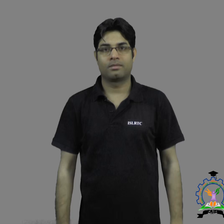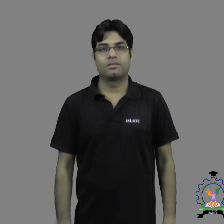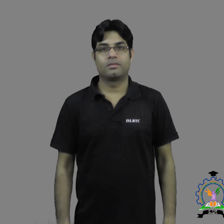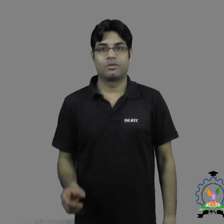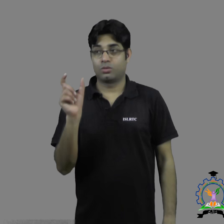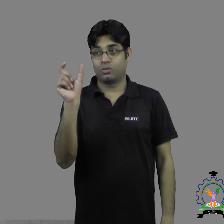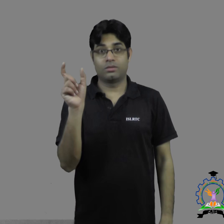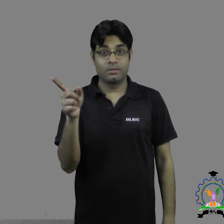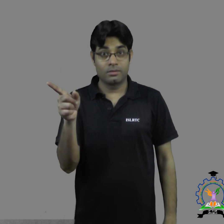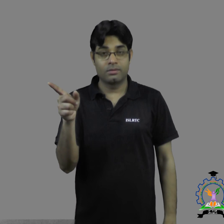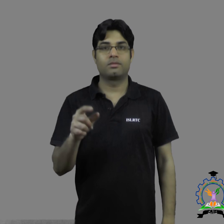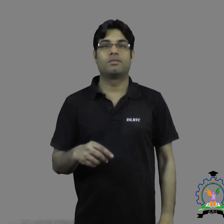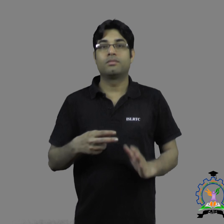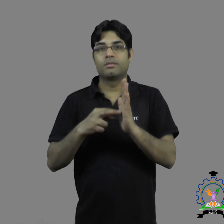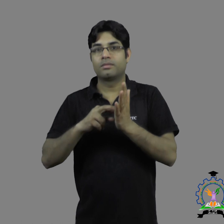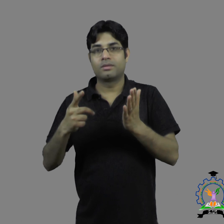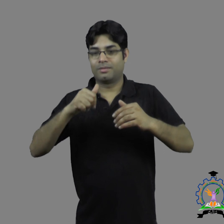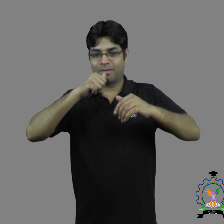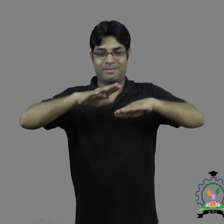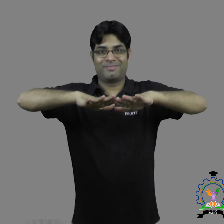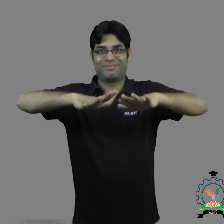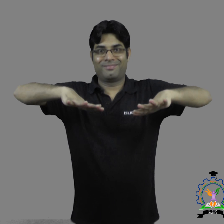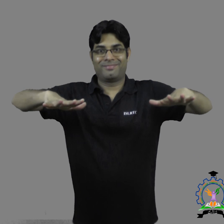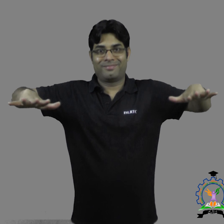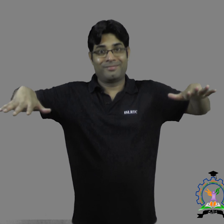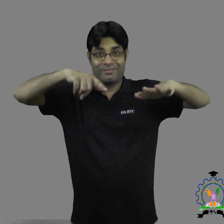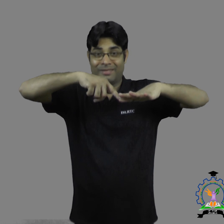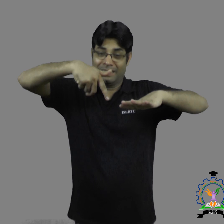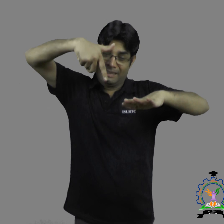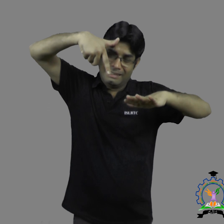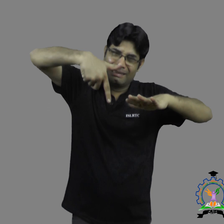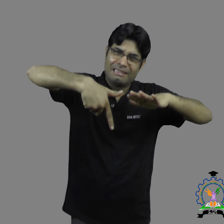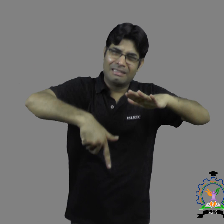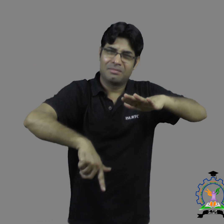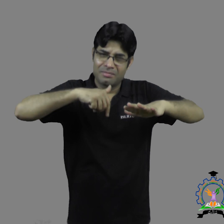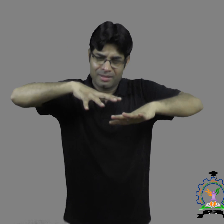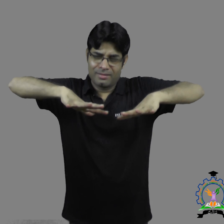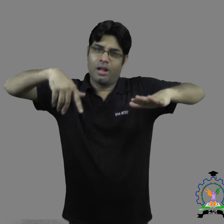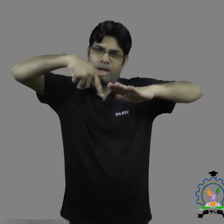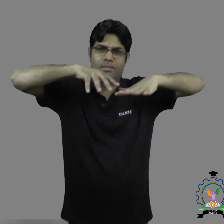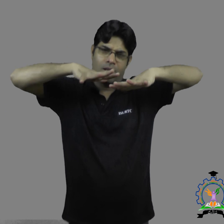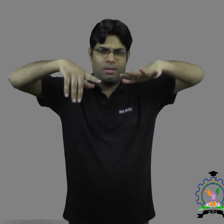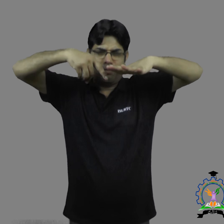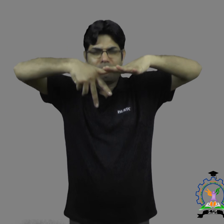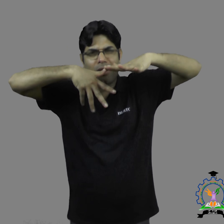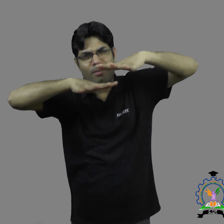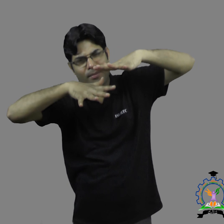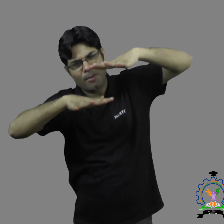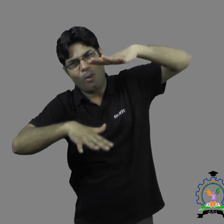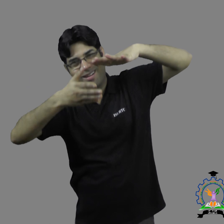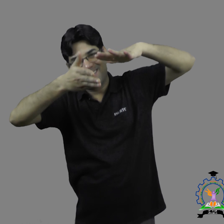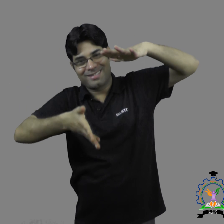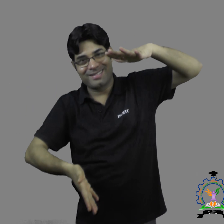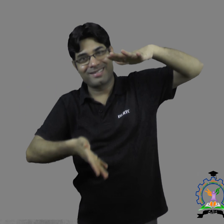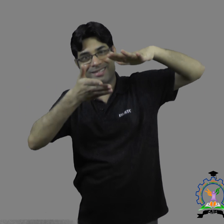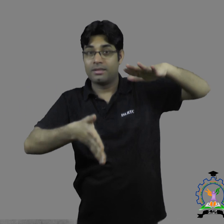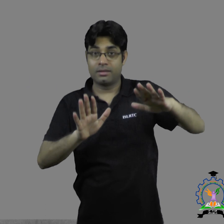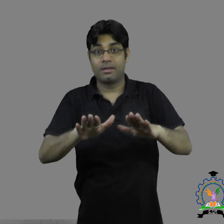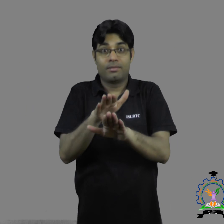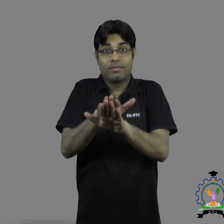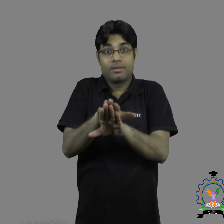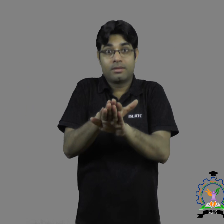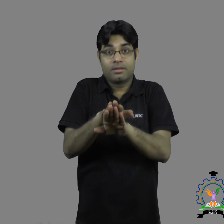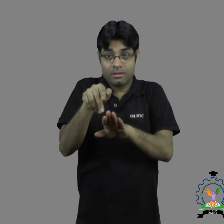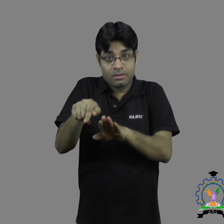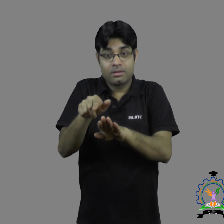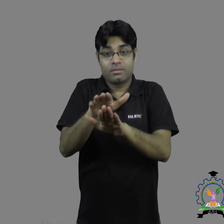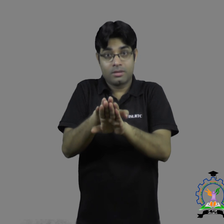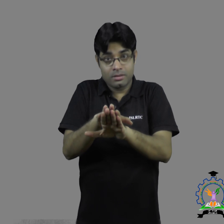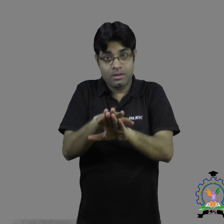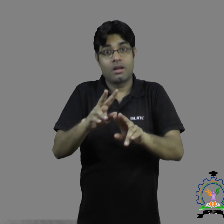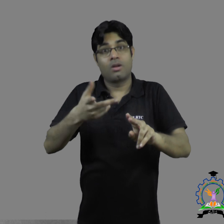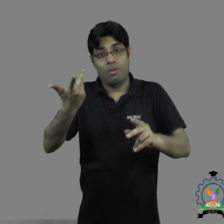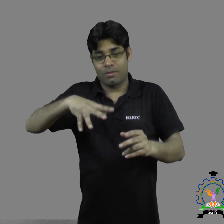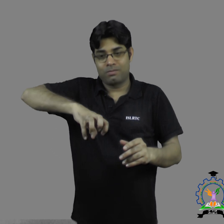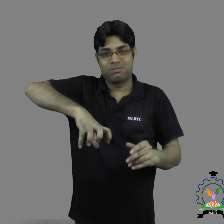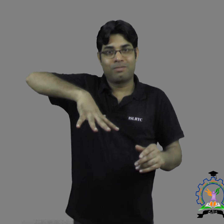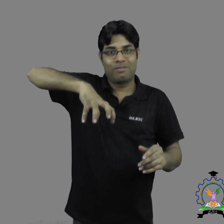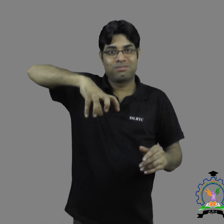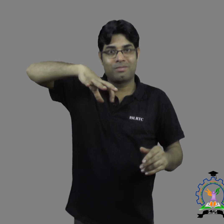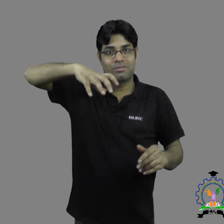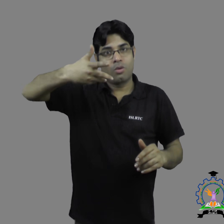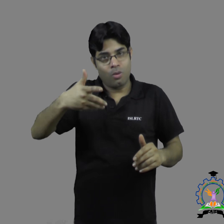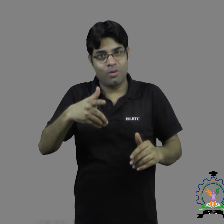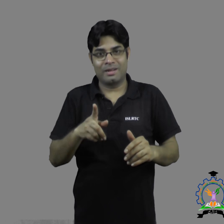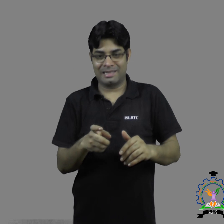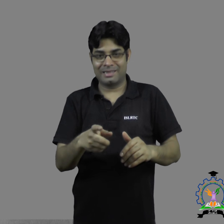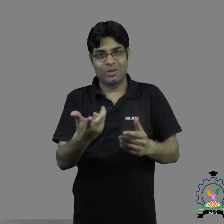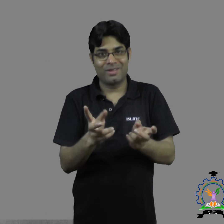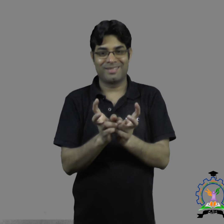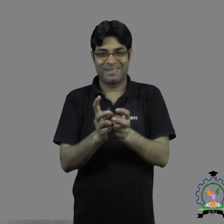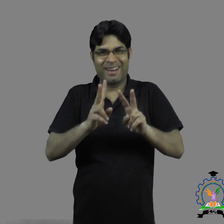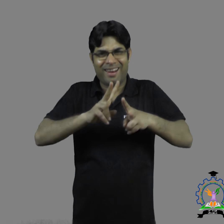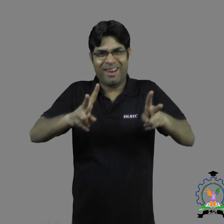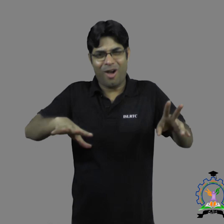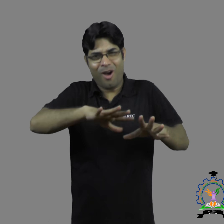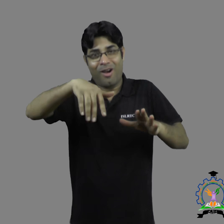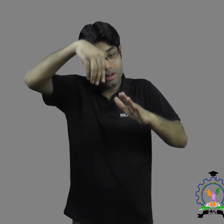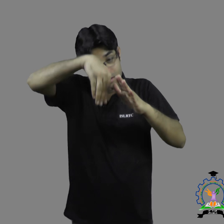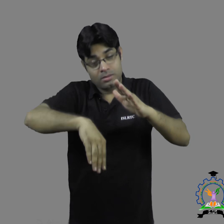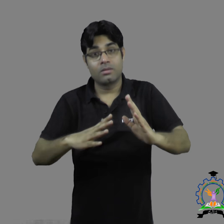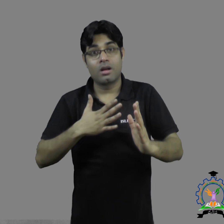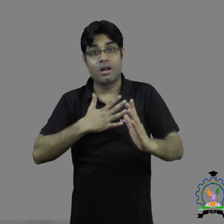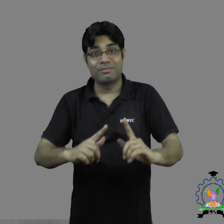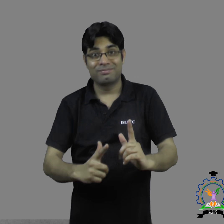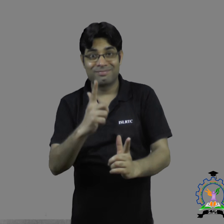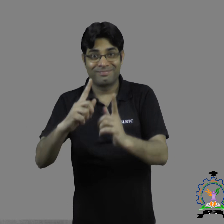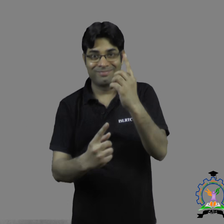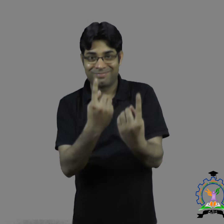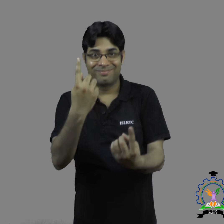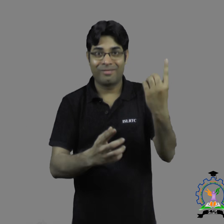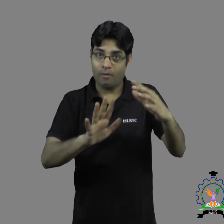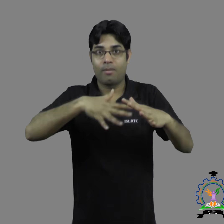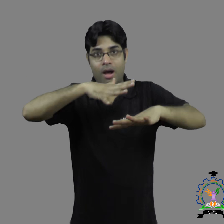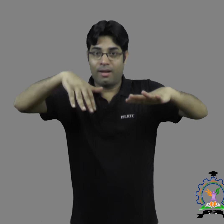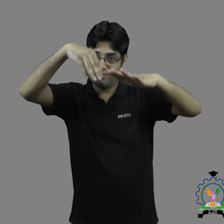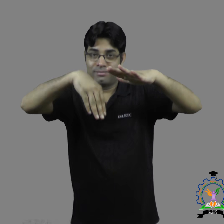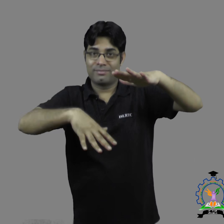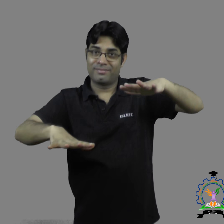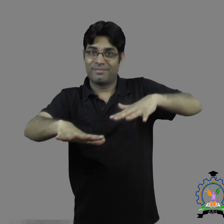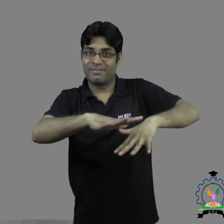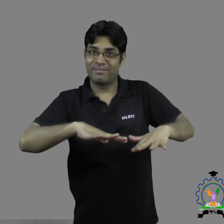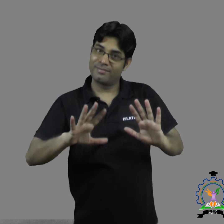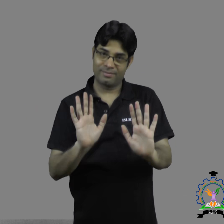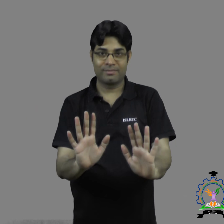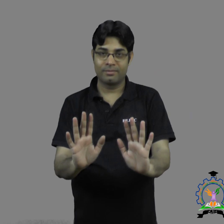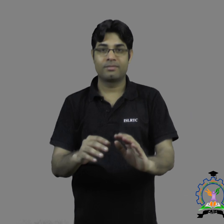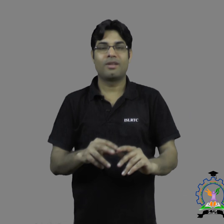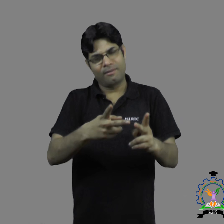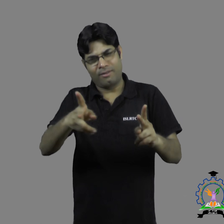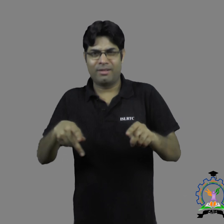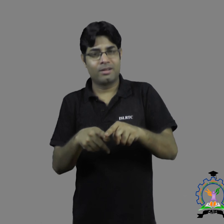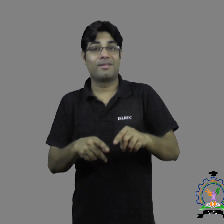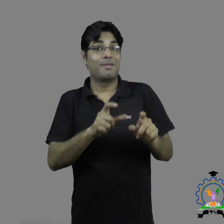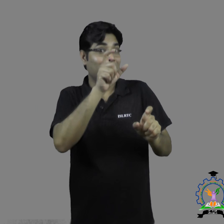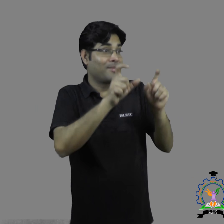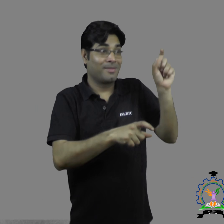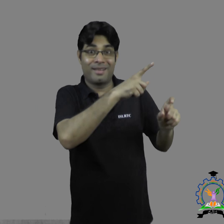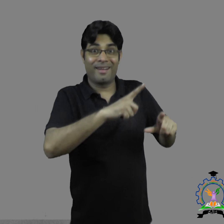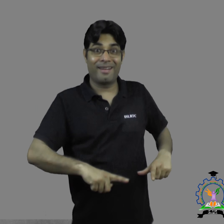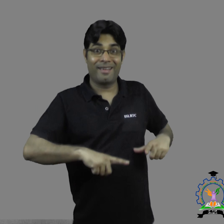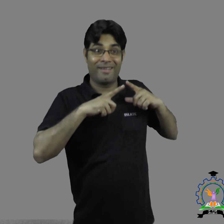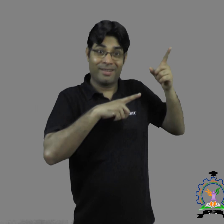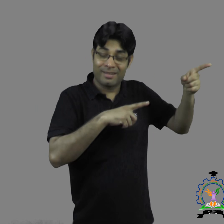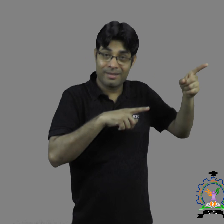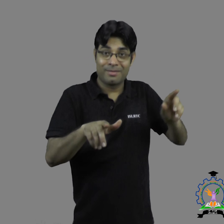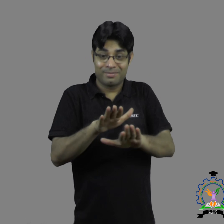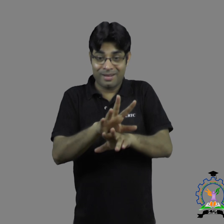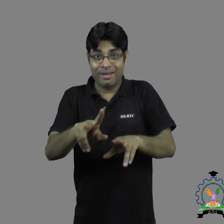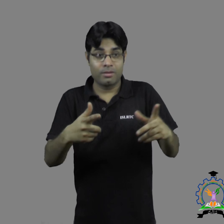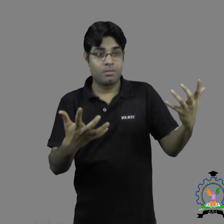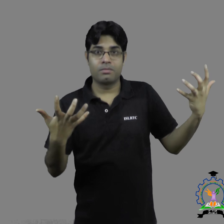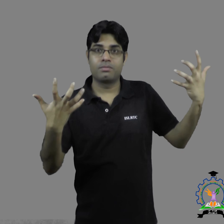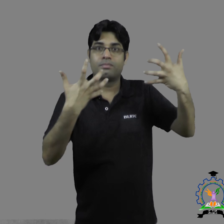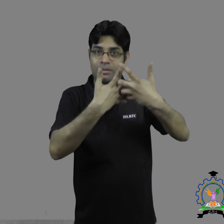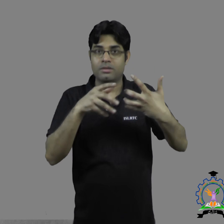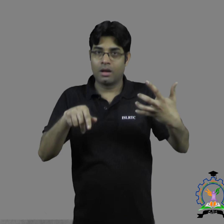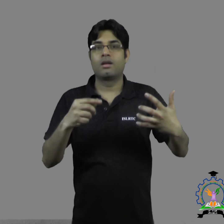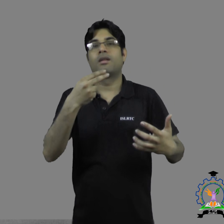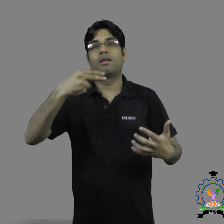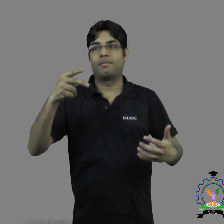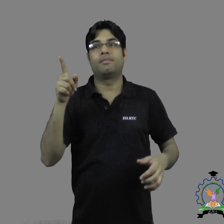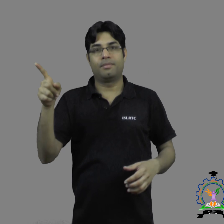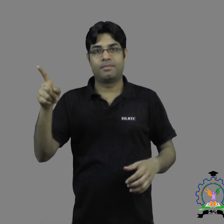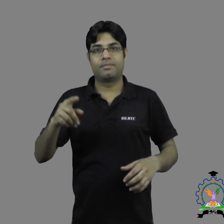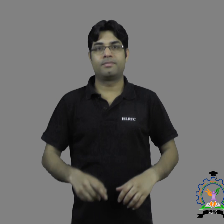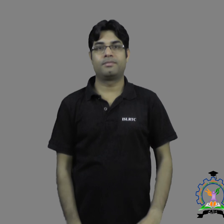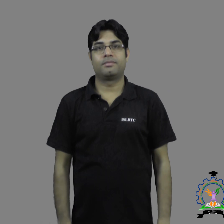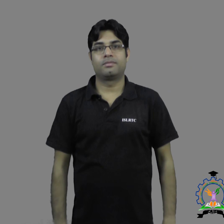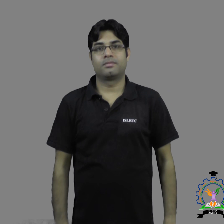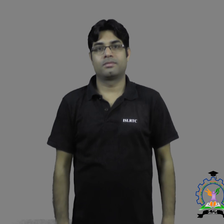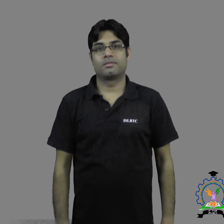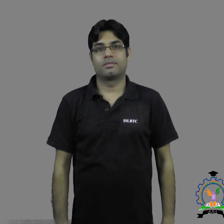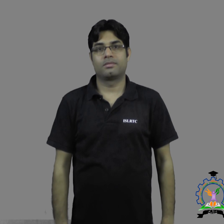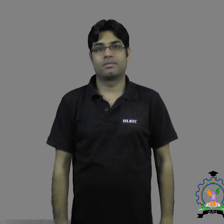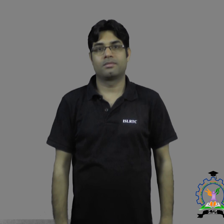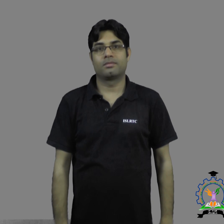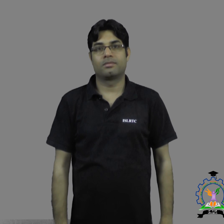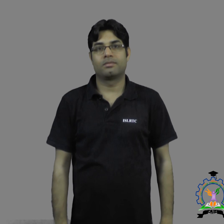Aquaculture